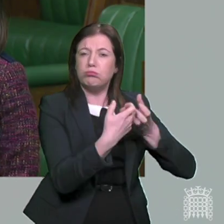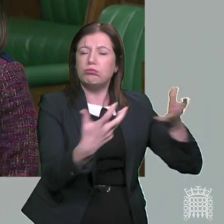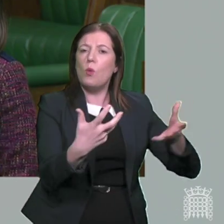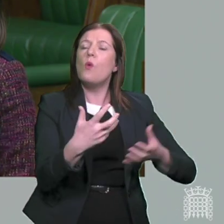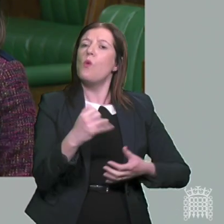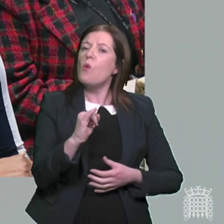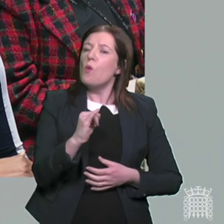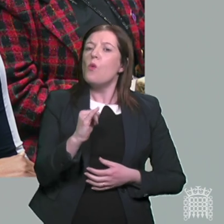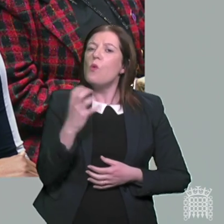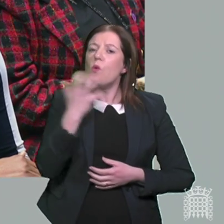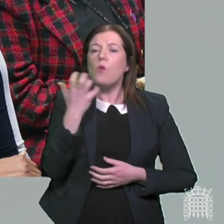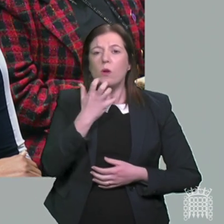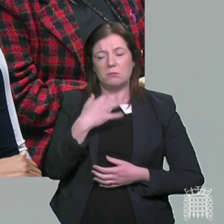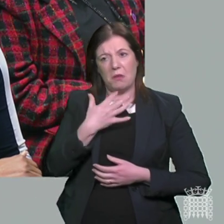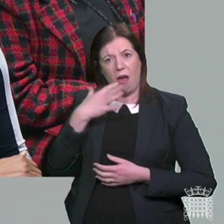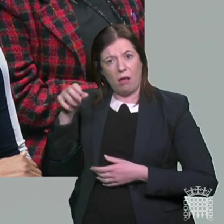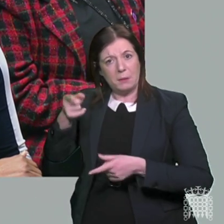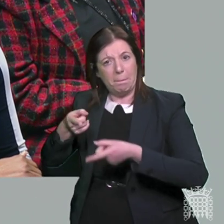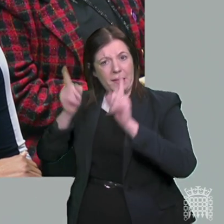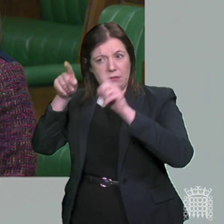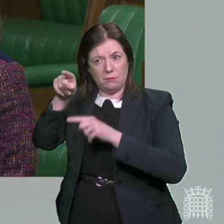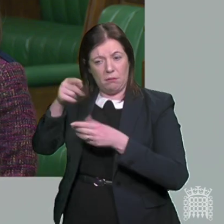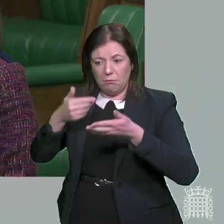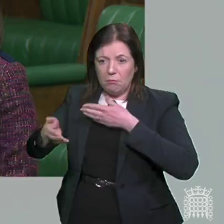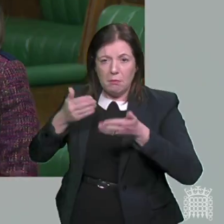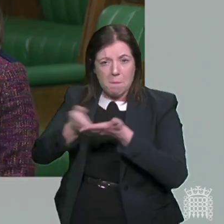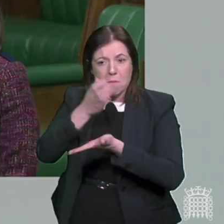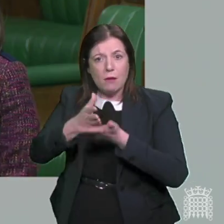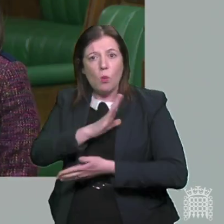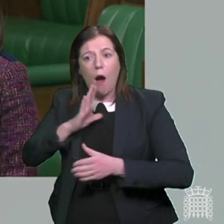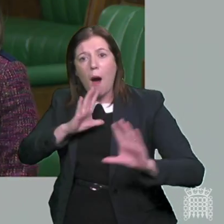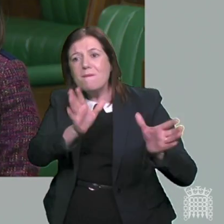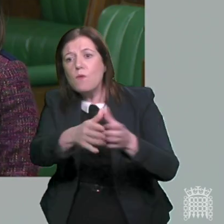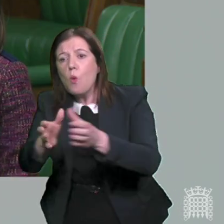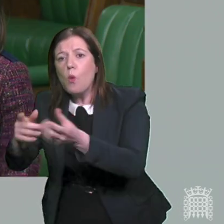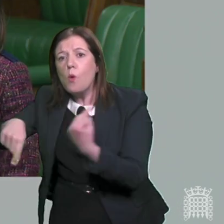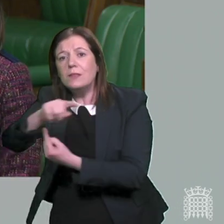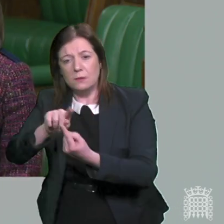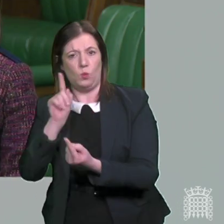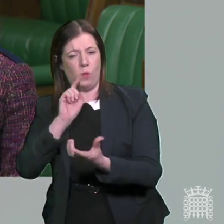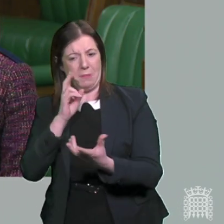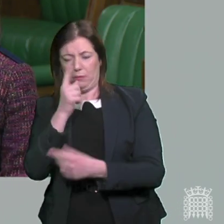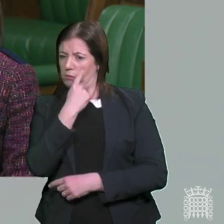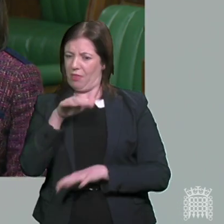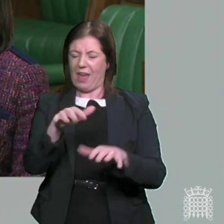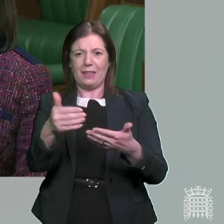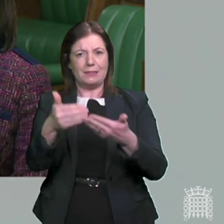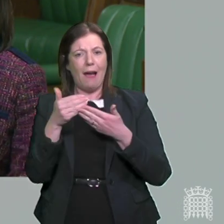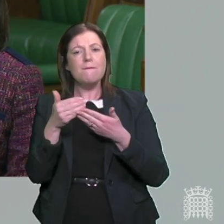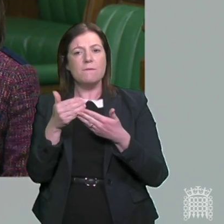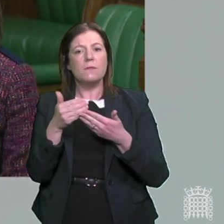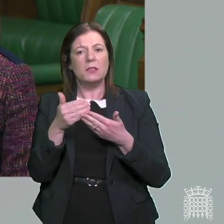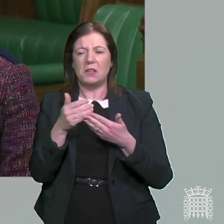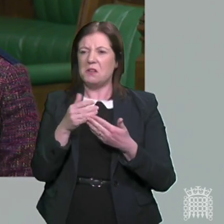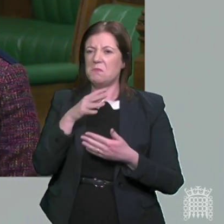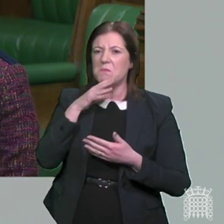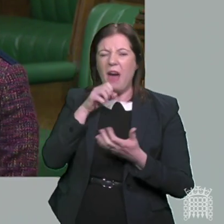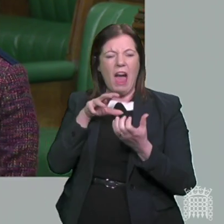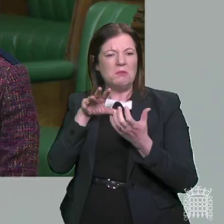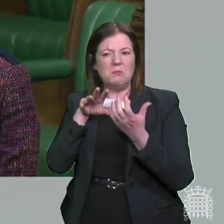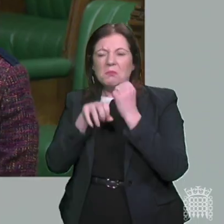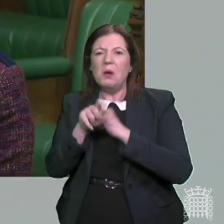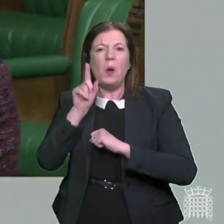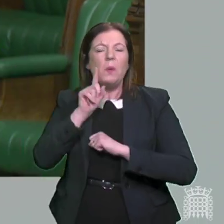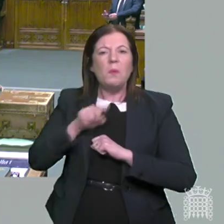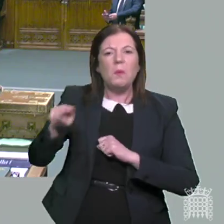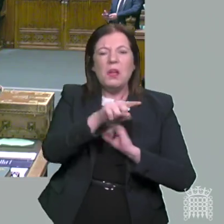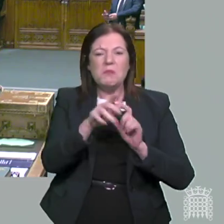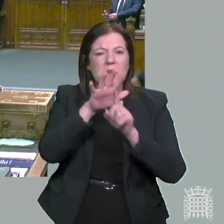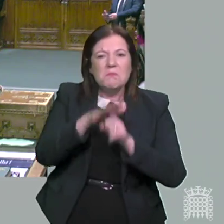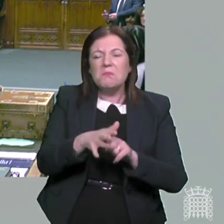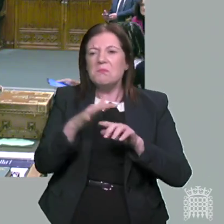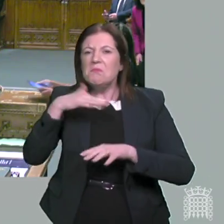What is the Minister doing to ensure that women are safe in the armed forces and that the pervasive attitude of misogyny in the armed forces is tackled?